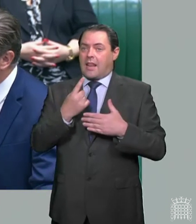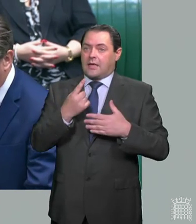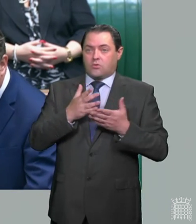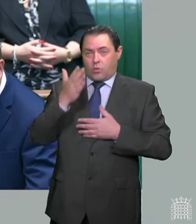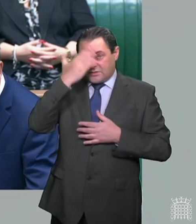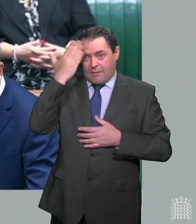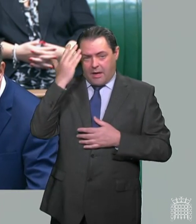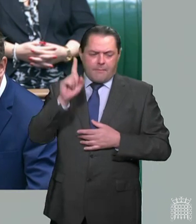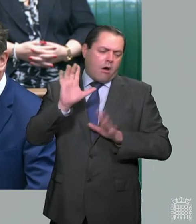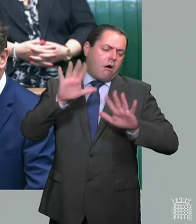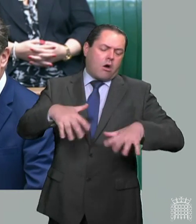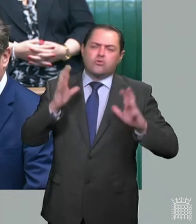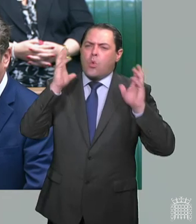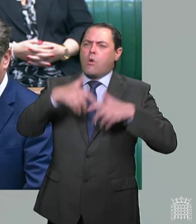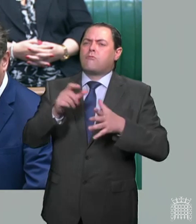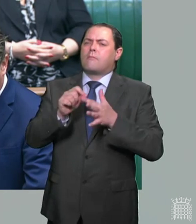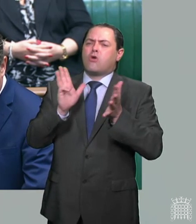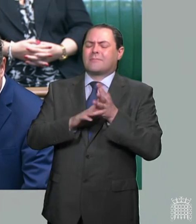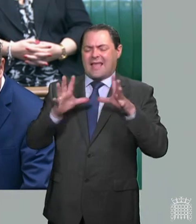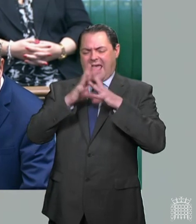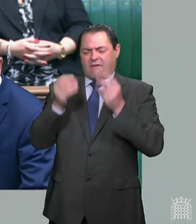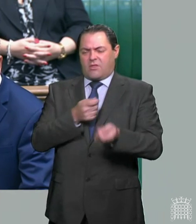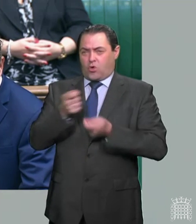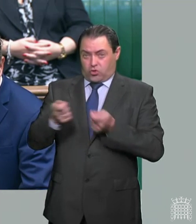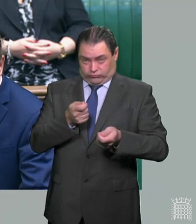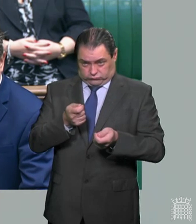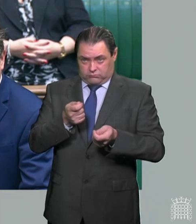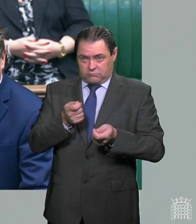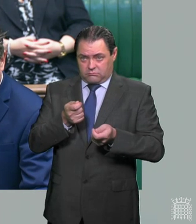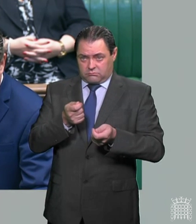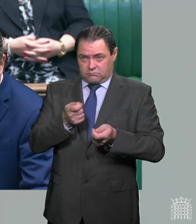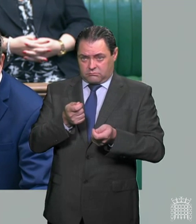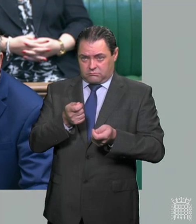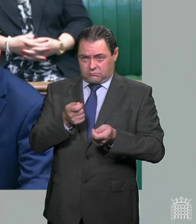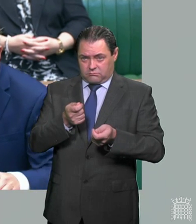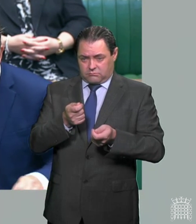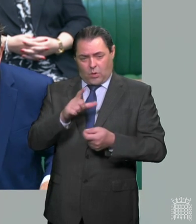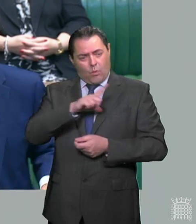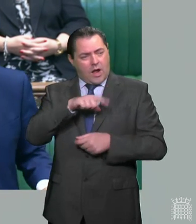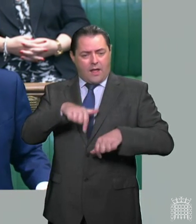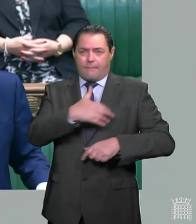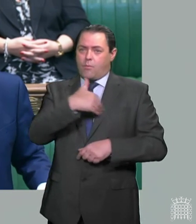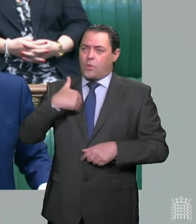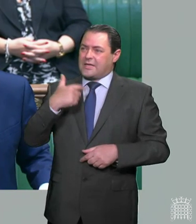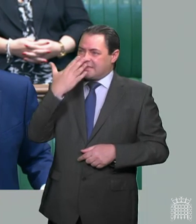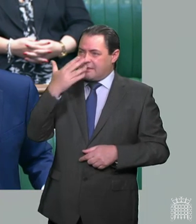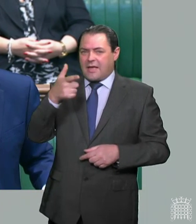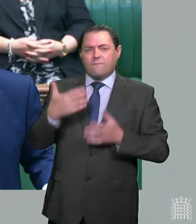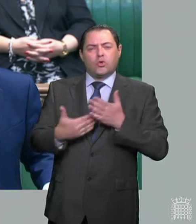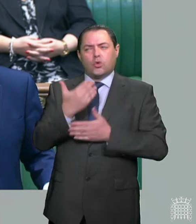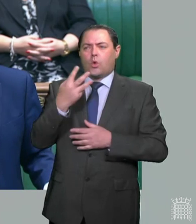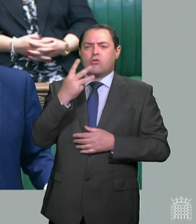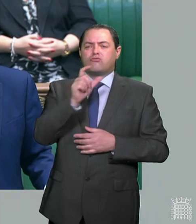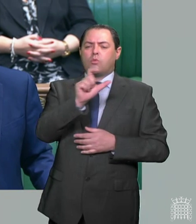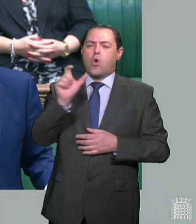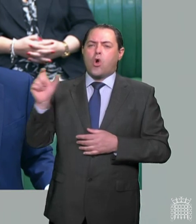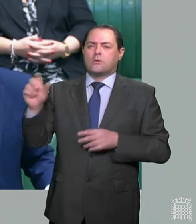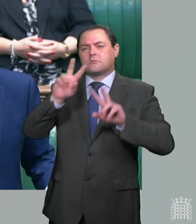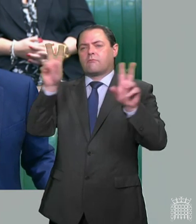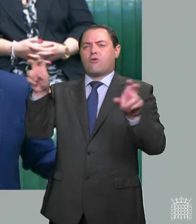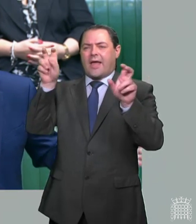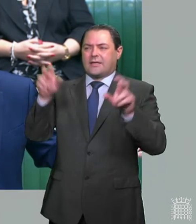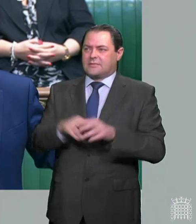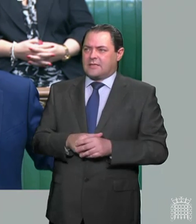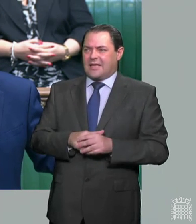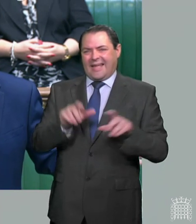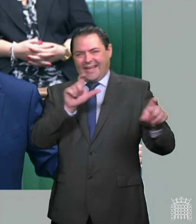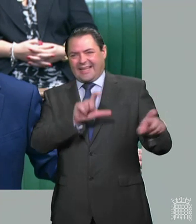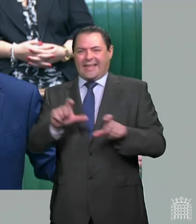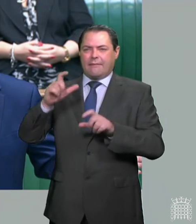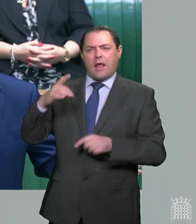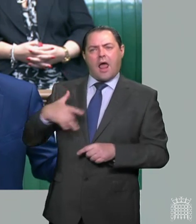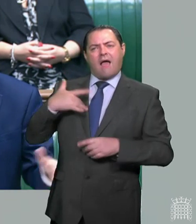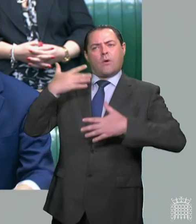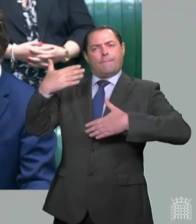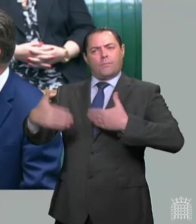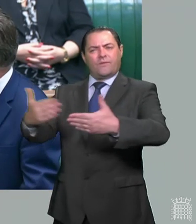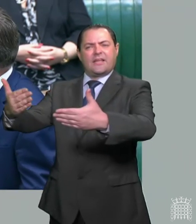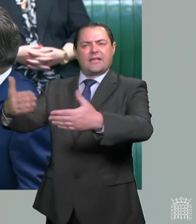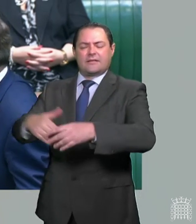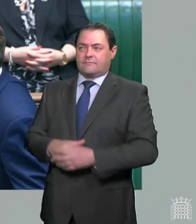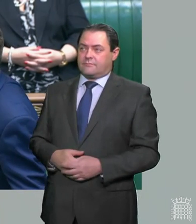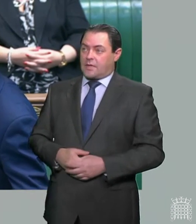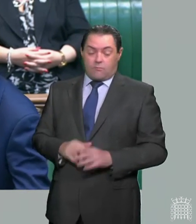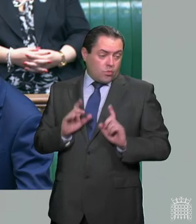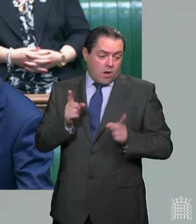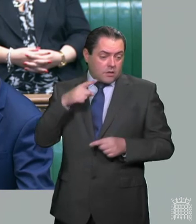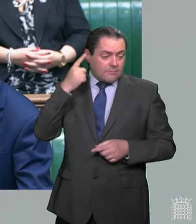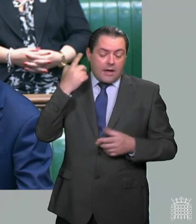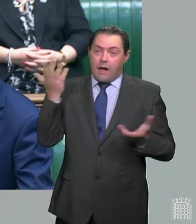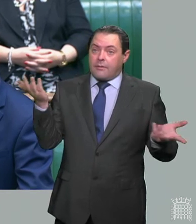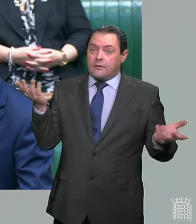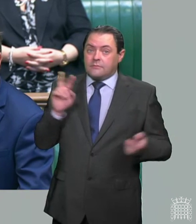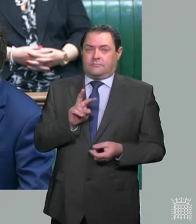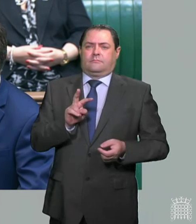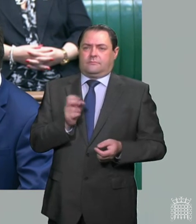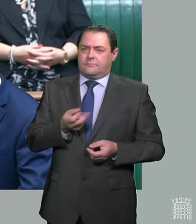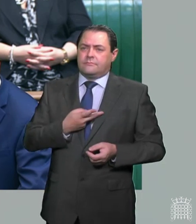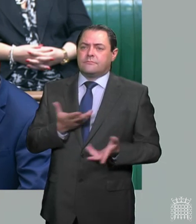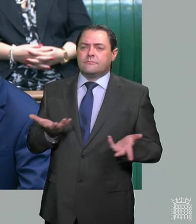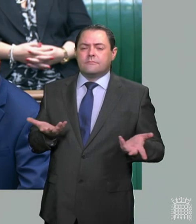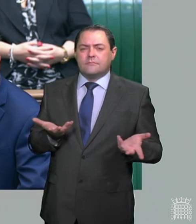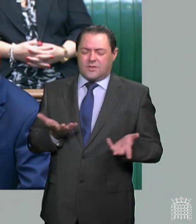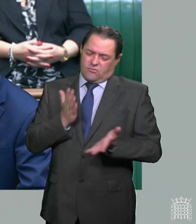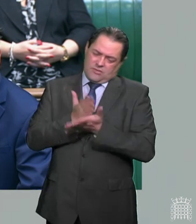But don’t worry, Mr Speaker, the Prime Minister has got it all under control, because this morning we read that he has a new three-word slogan: keep life moving—you couldn’t make it up.